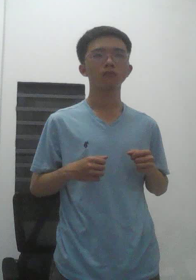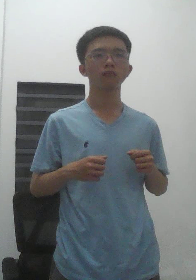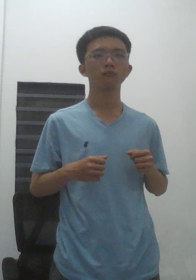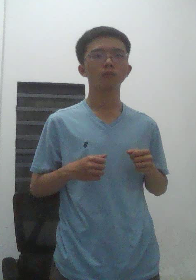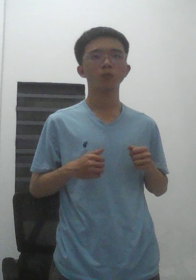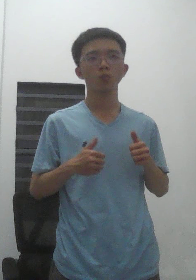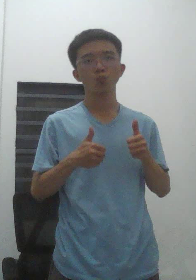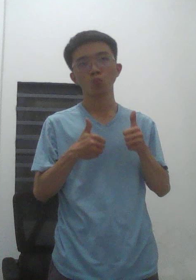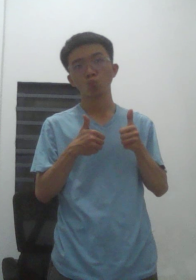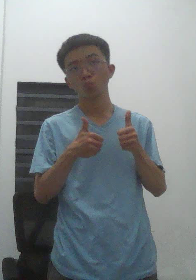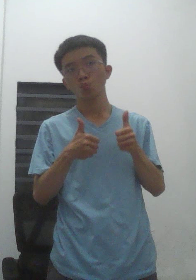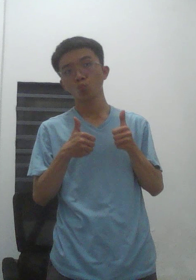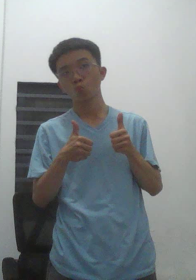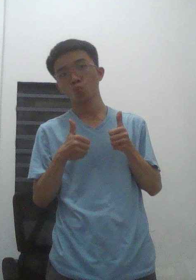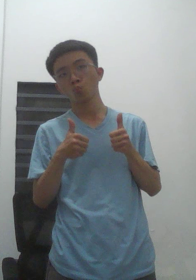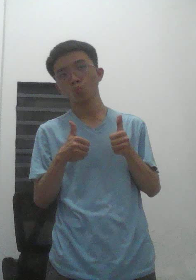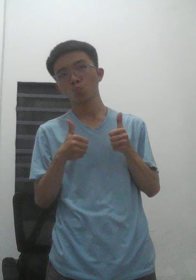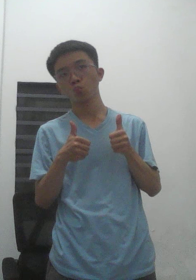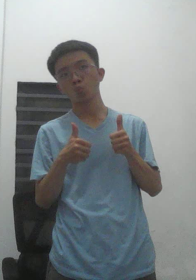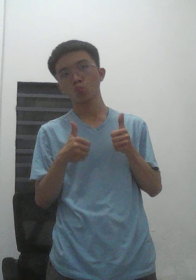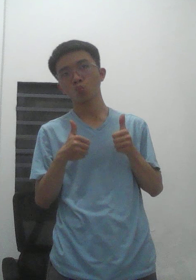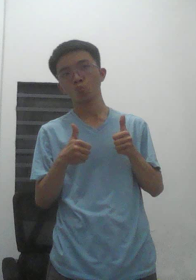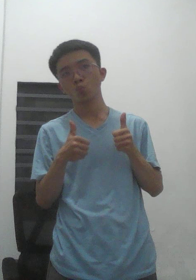rat tot